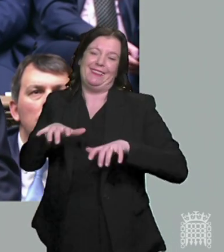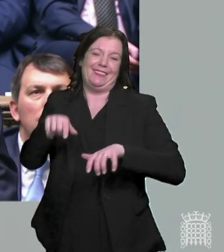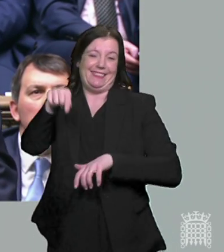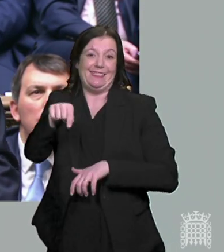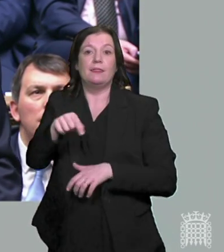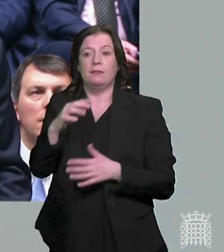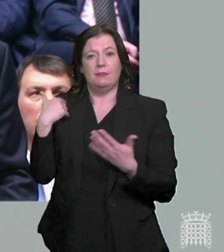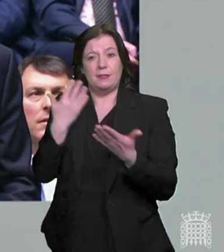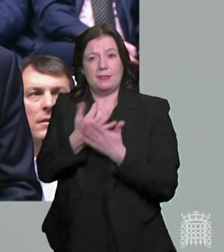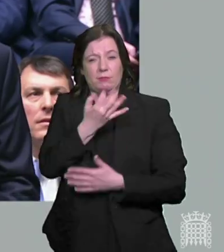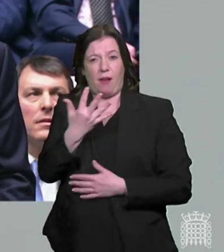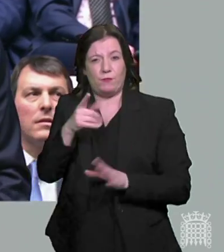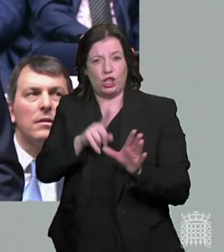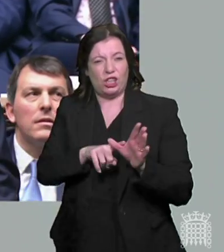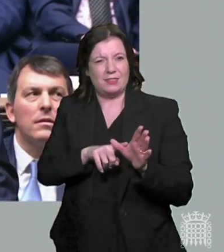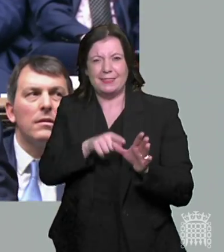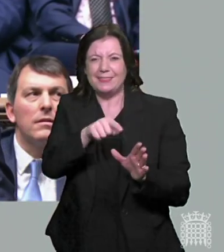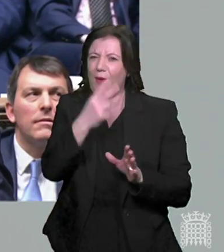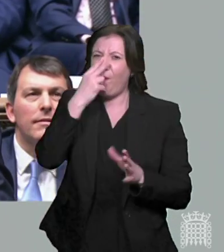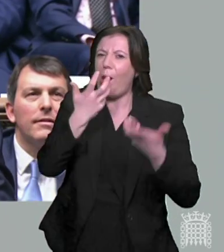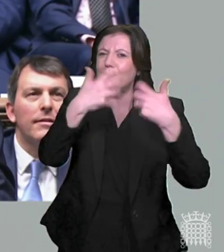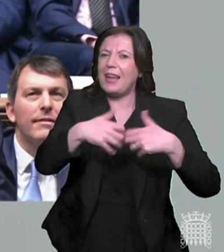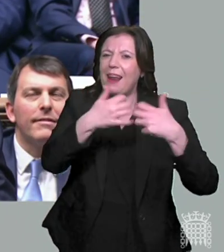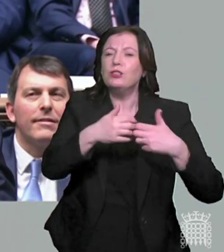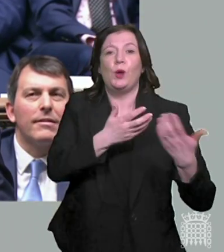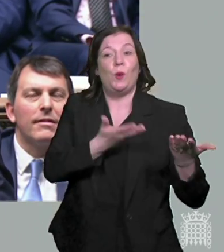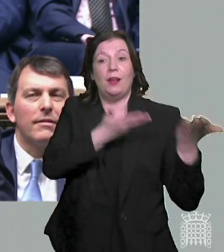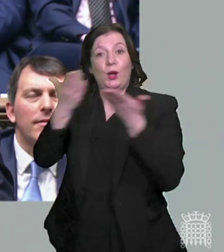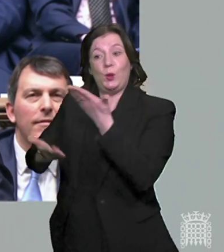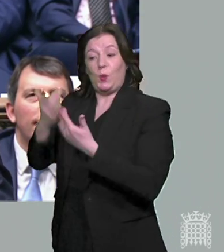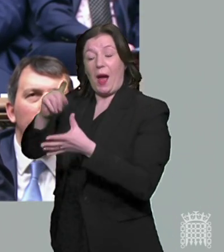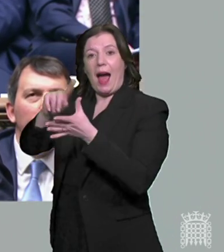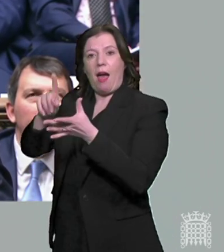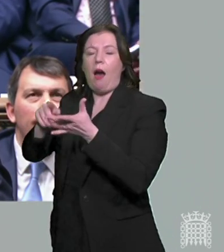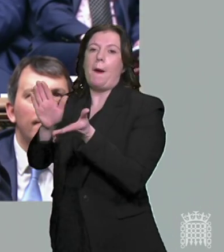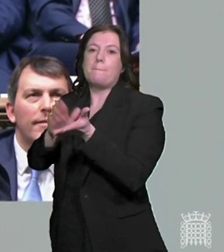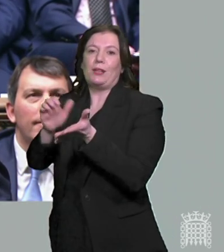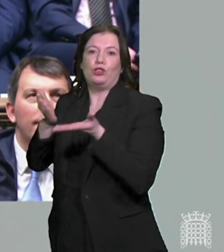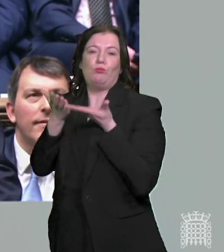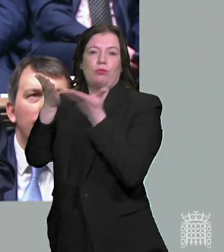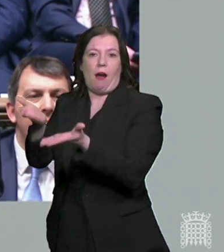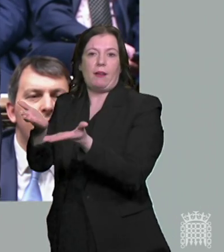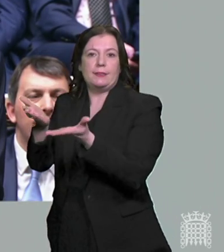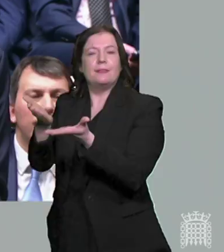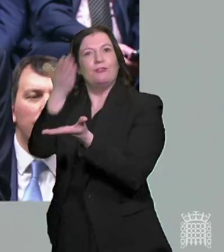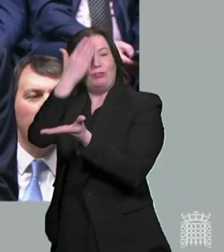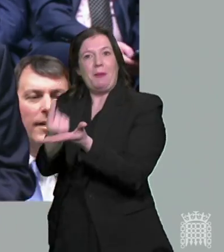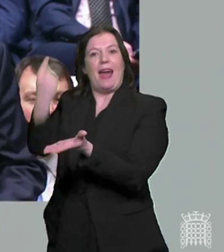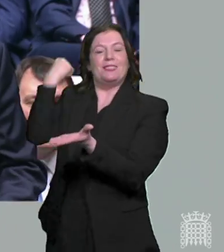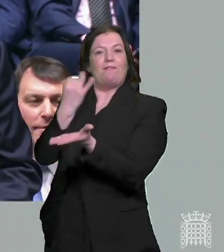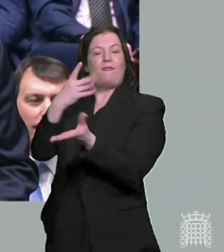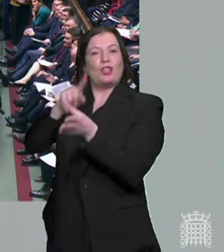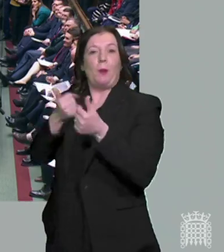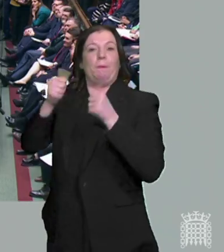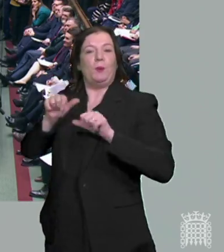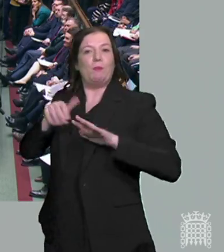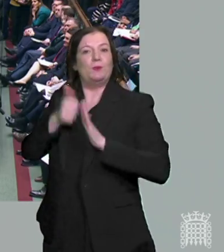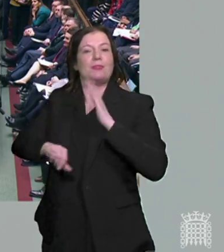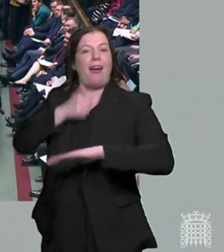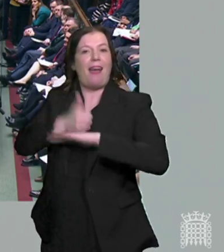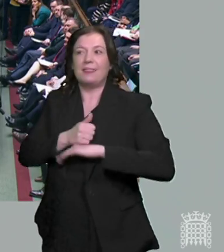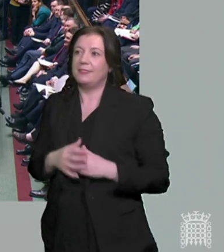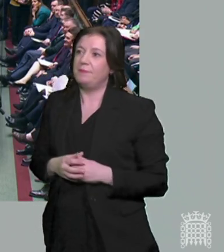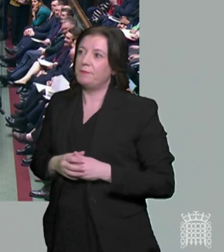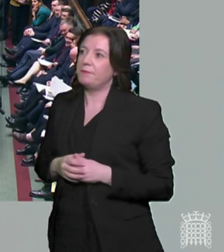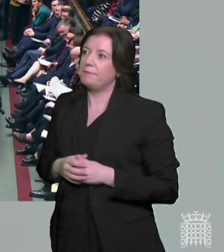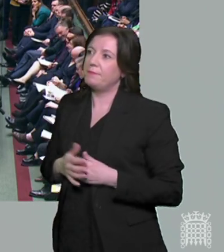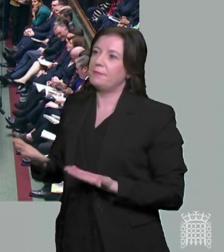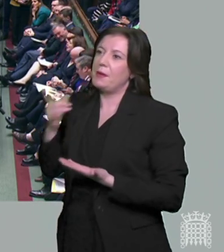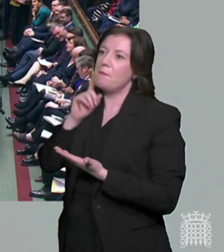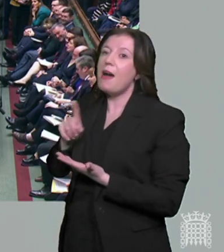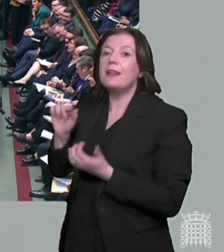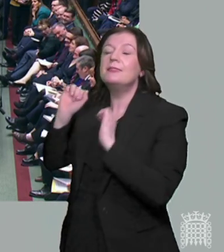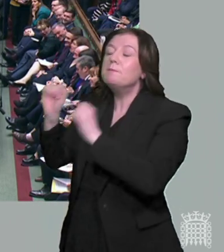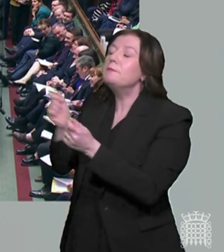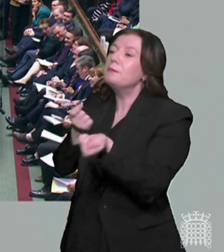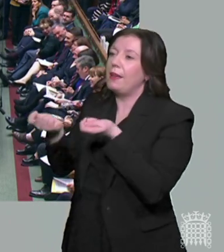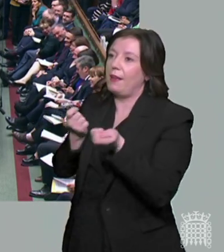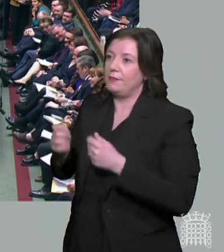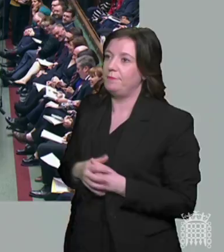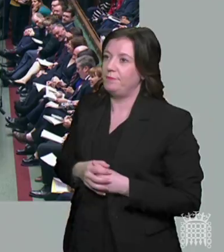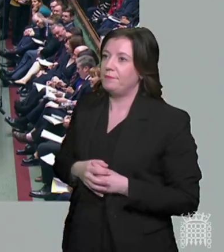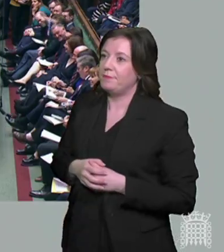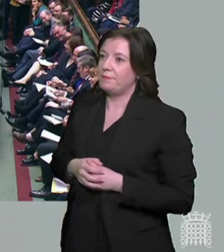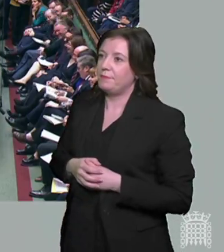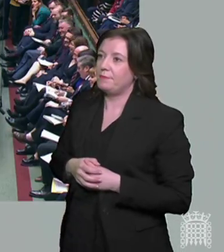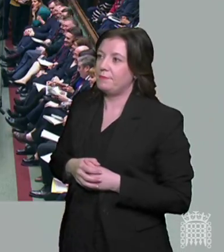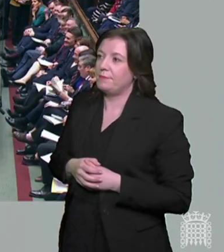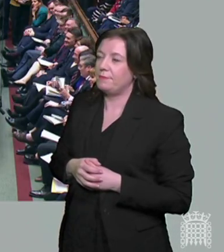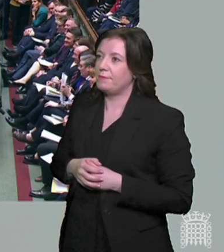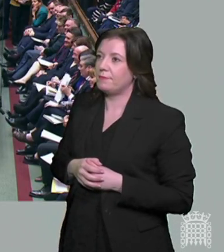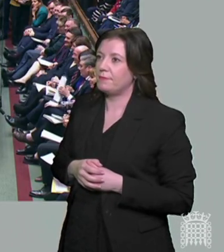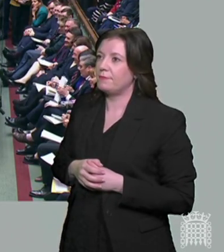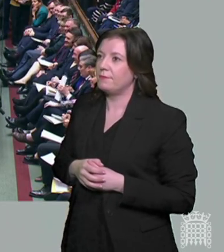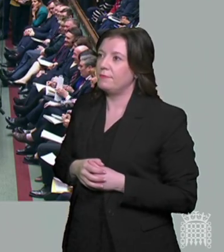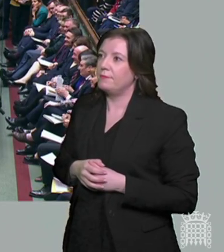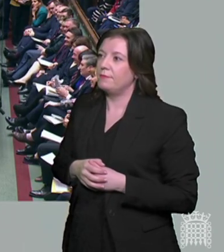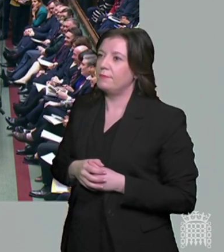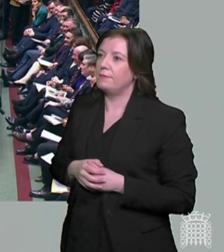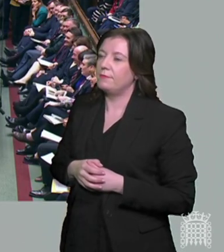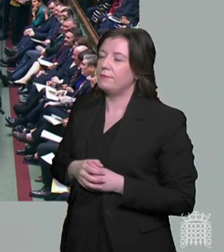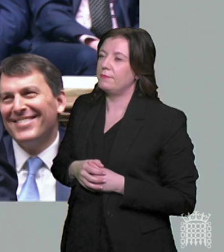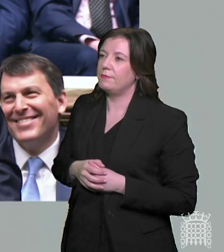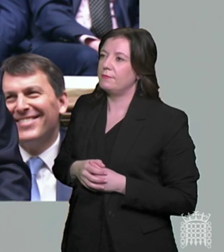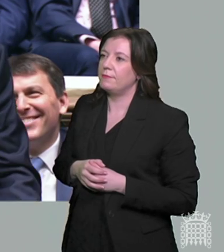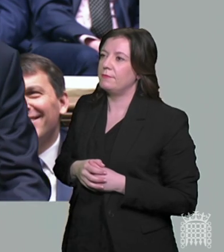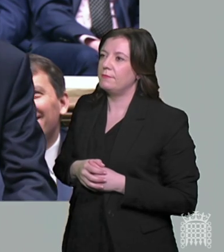Seventy-five years on, the baby has grown up, so I will call this new national AI award the Manchester prize in its honour.